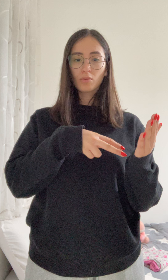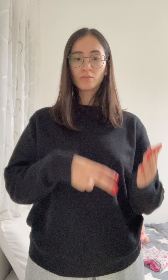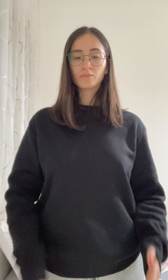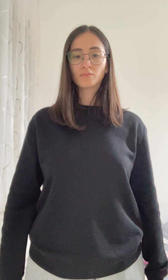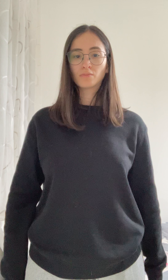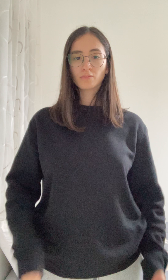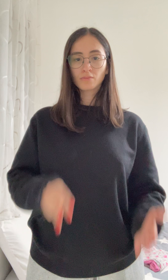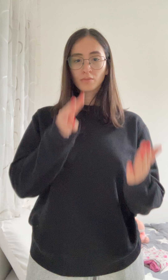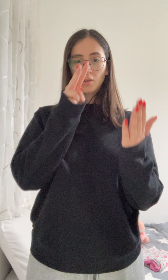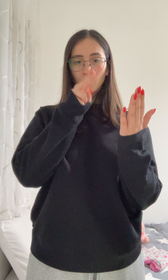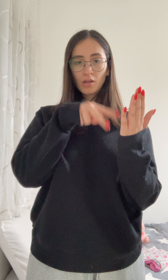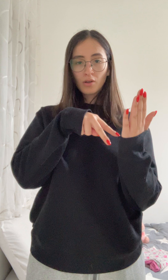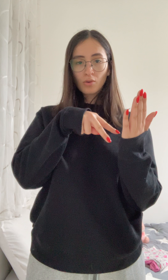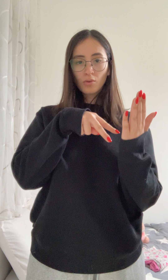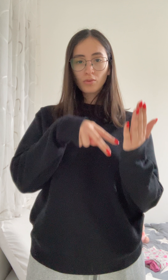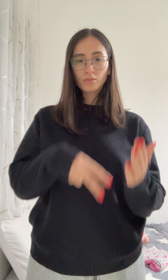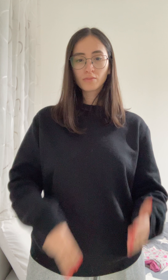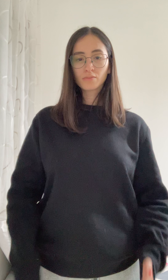לקרוא